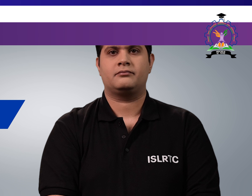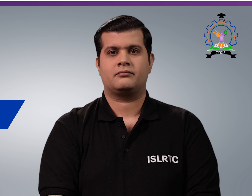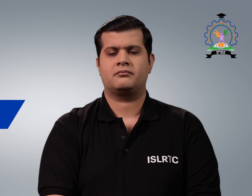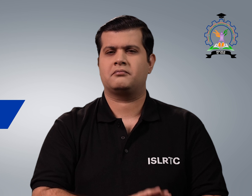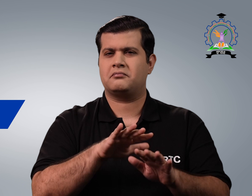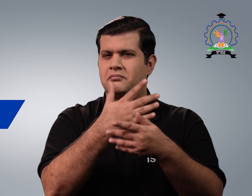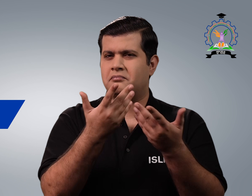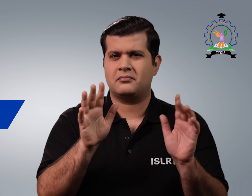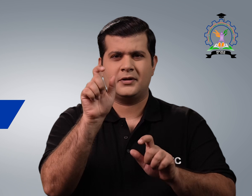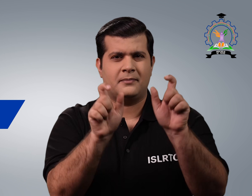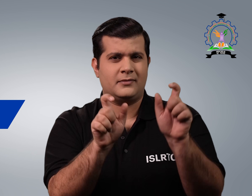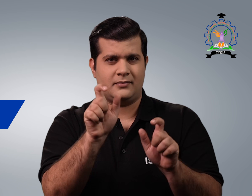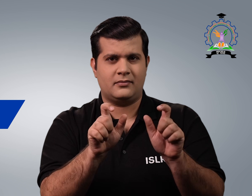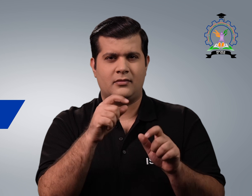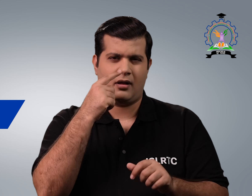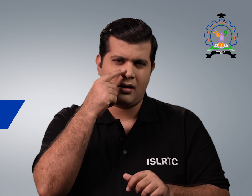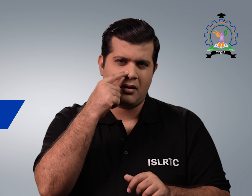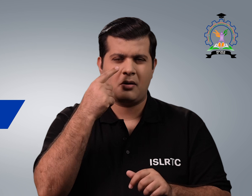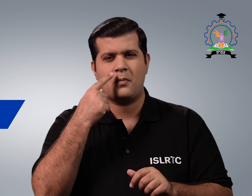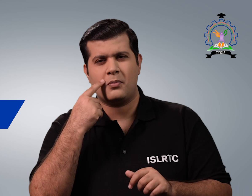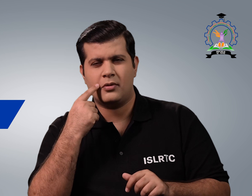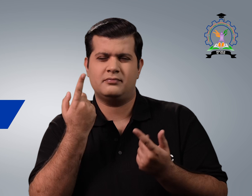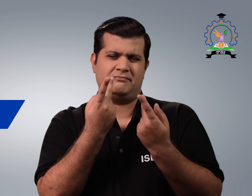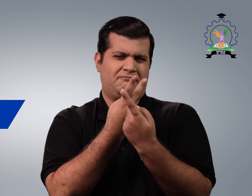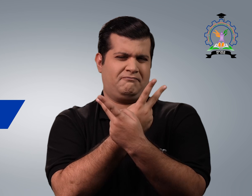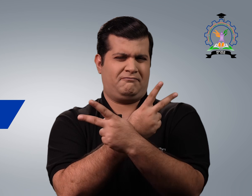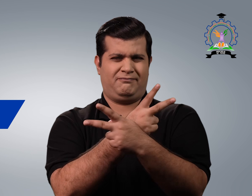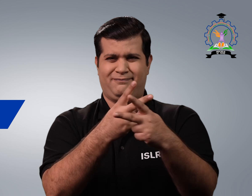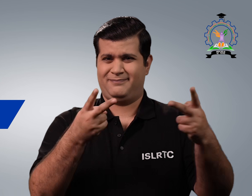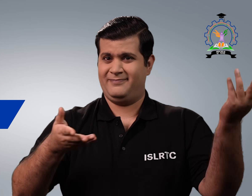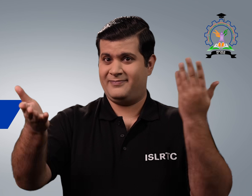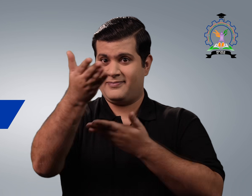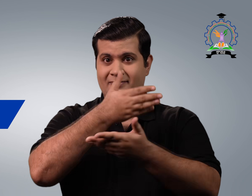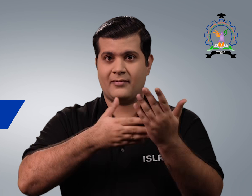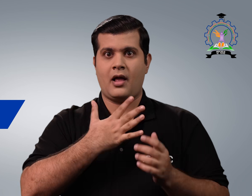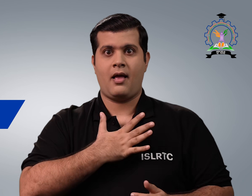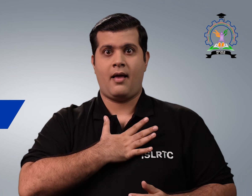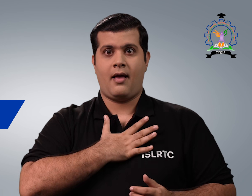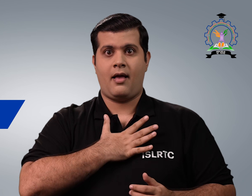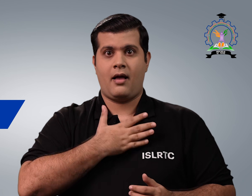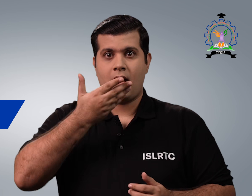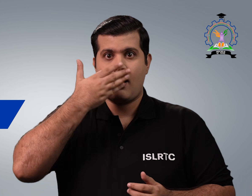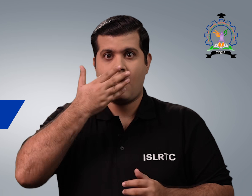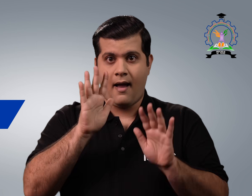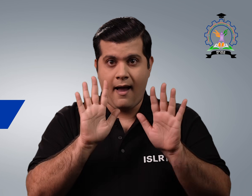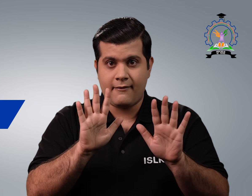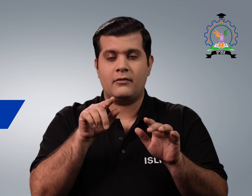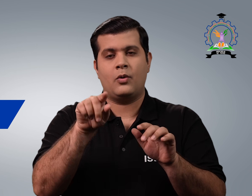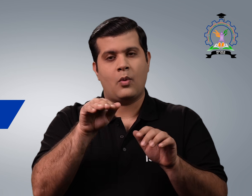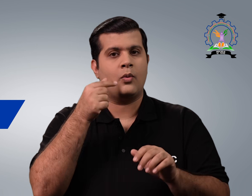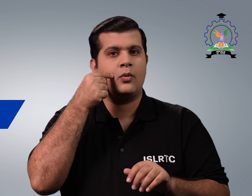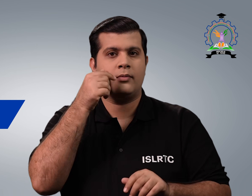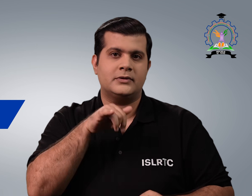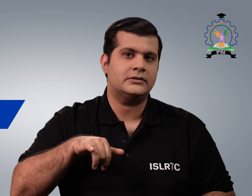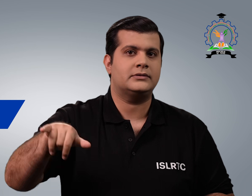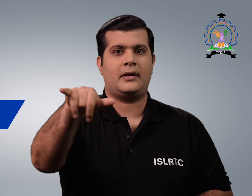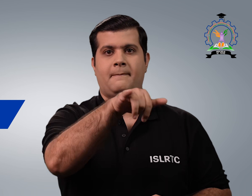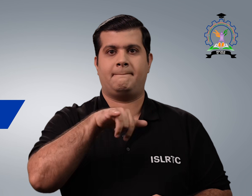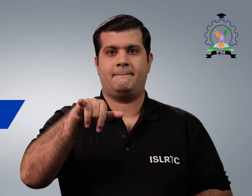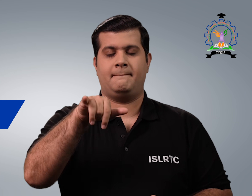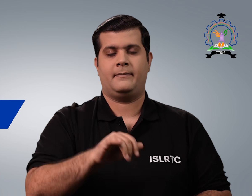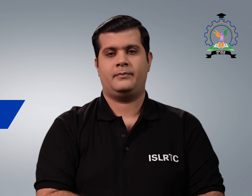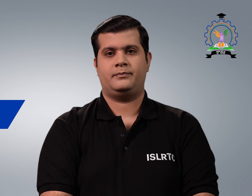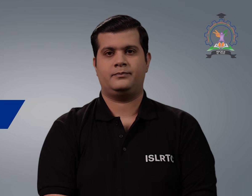The entirety of humanity, encompassing both men and women who are alive.